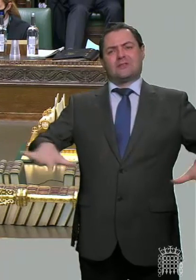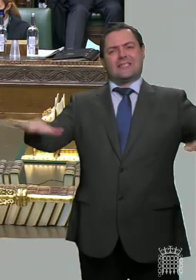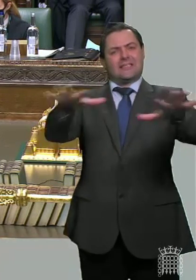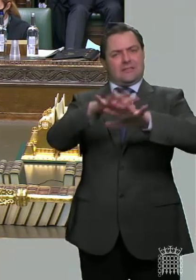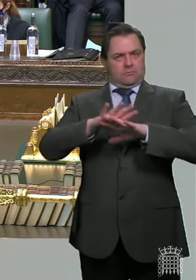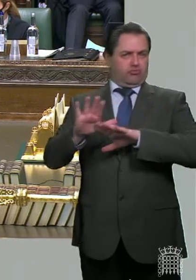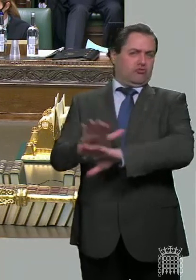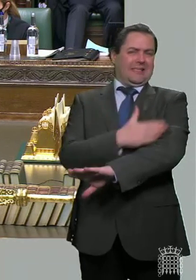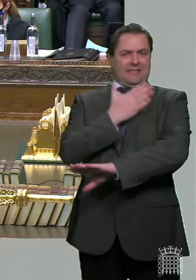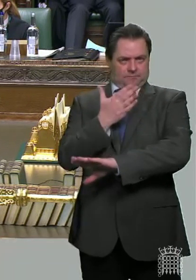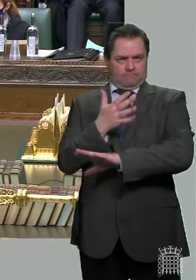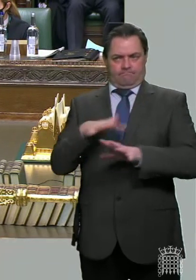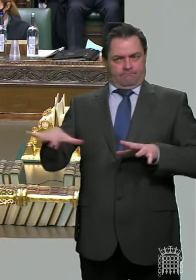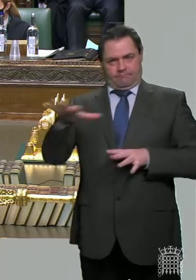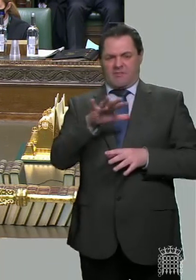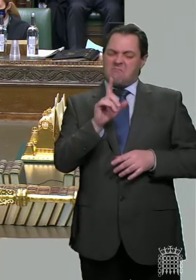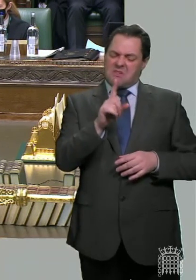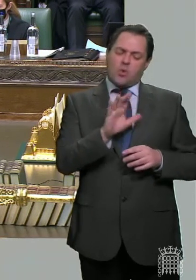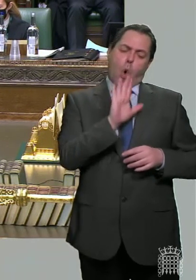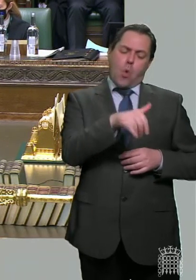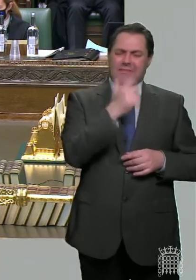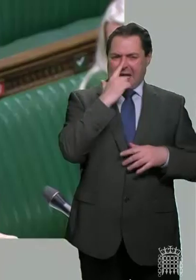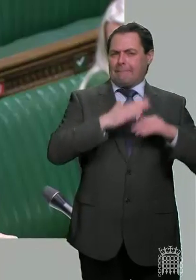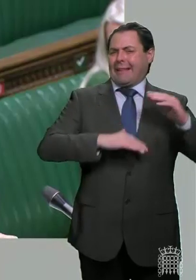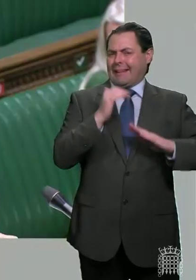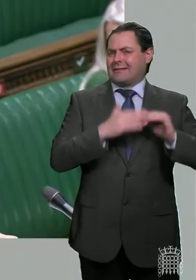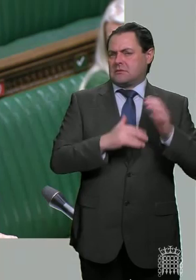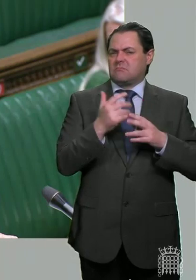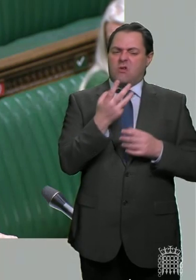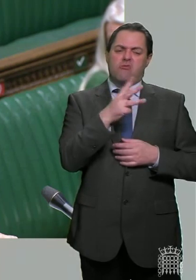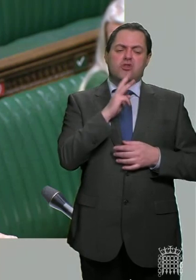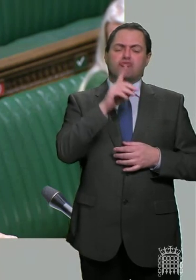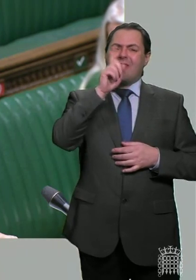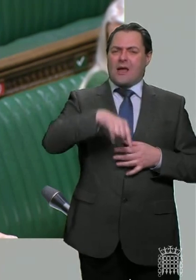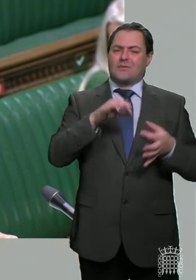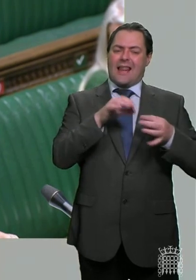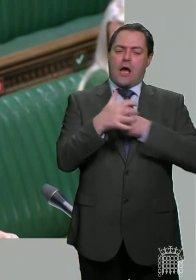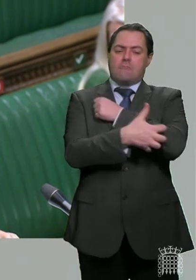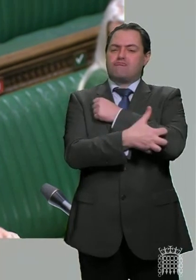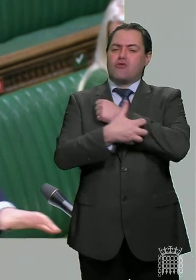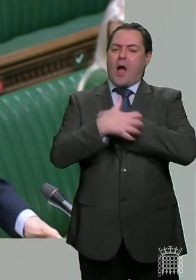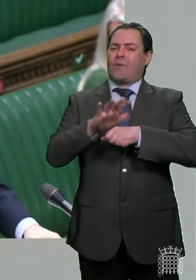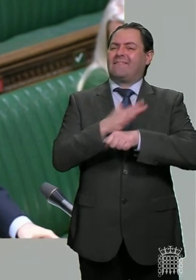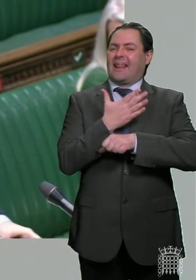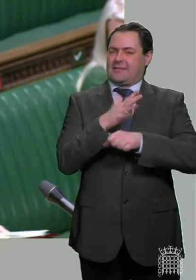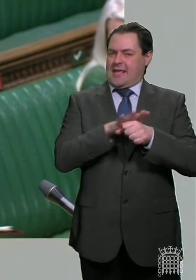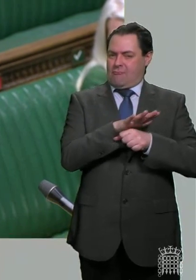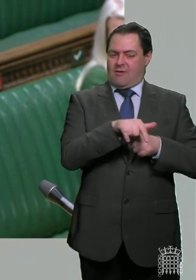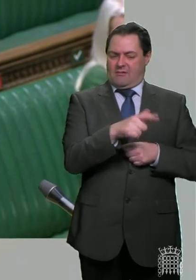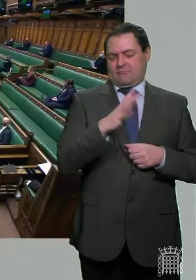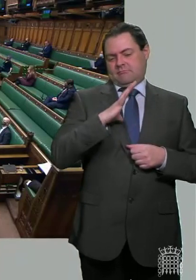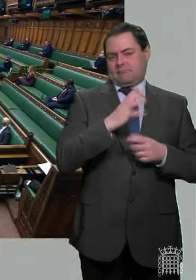We can build our homes as my honourable Friend rightly suggests—300,000 of them on brownfield sites across the country.